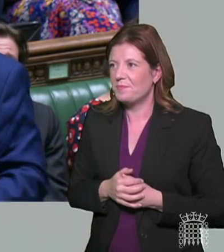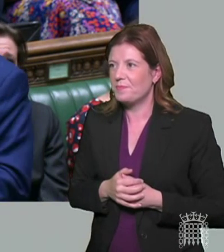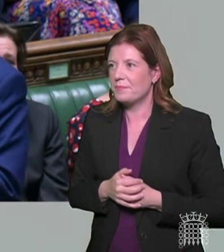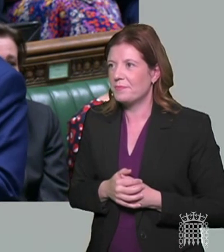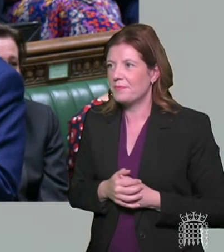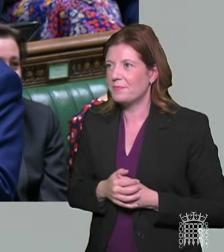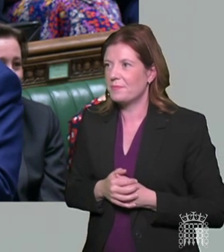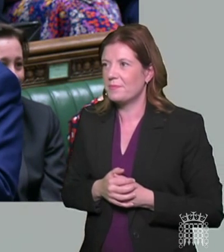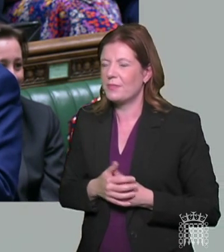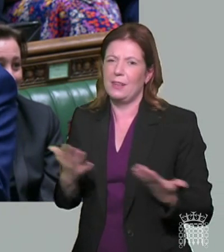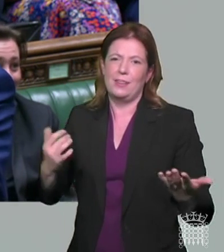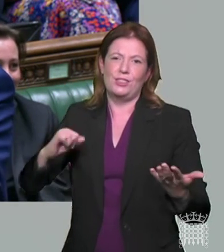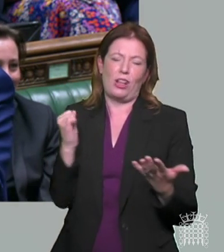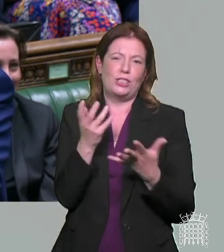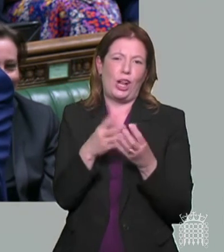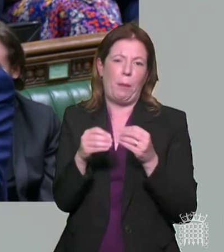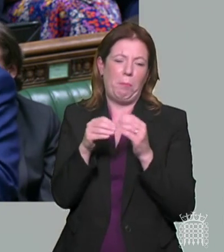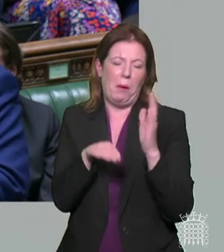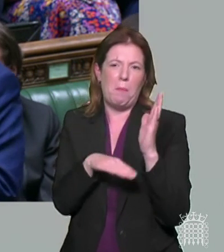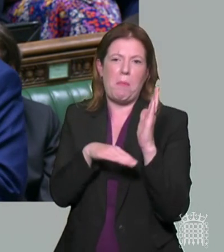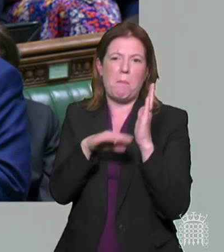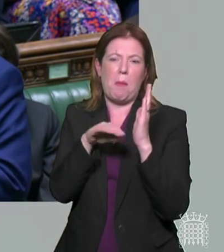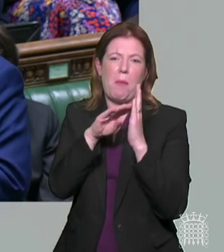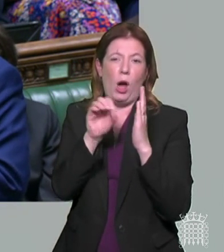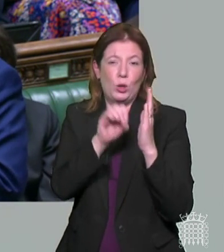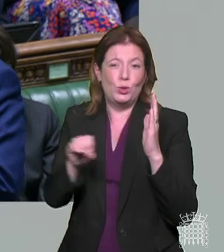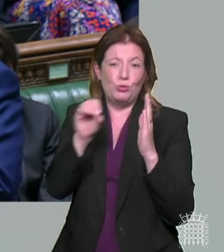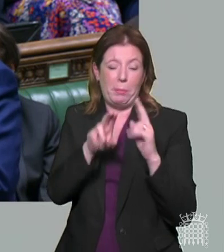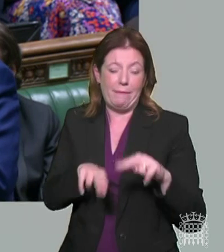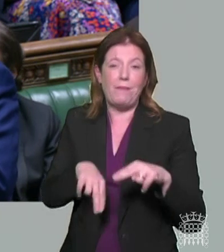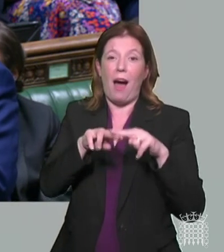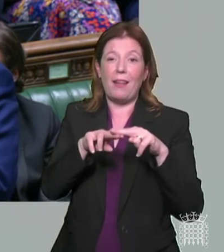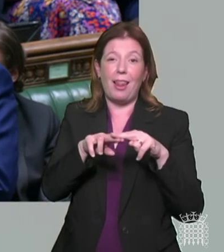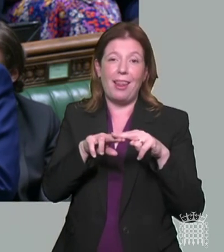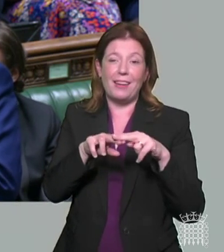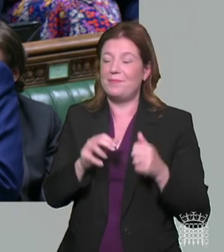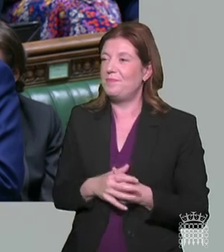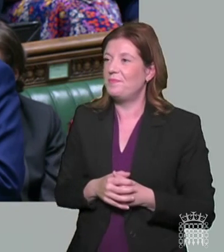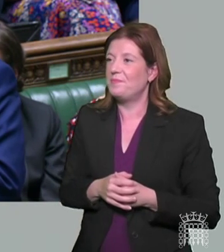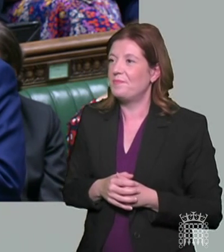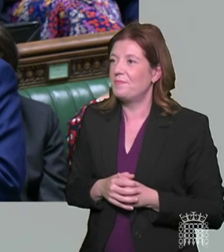It is always a joy to see Scottish clubs get to the finals of European competitions.